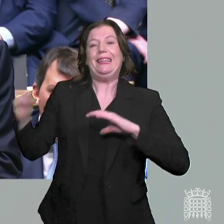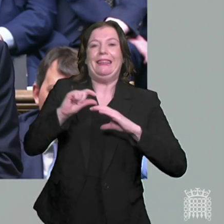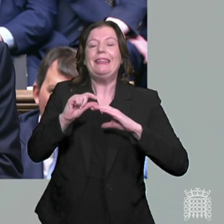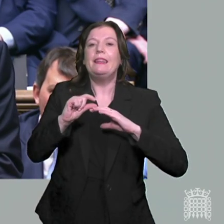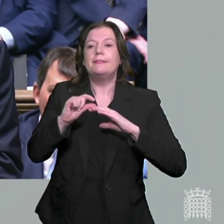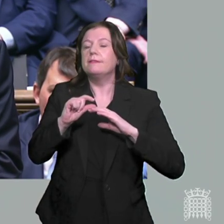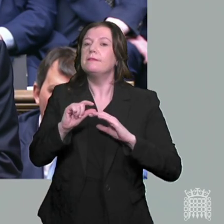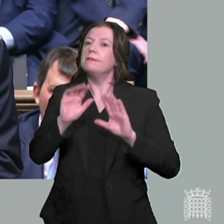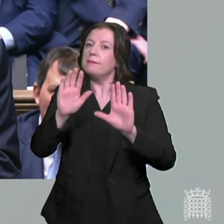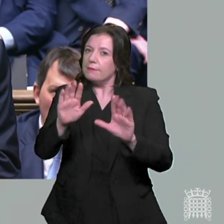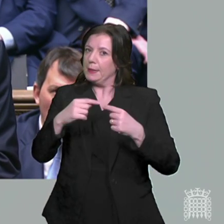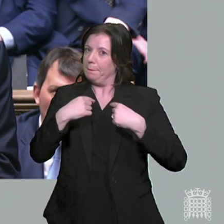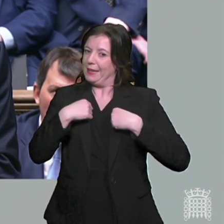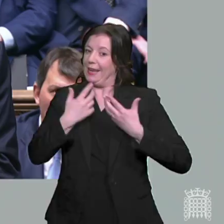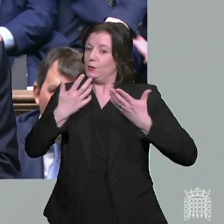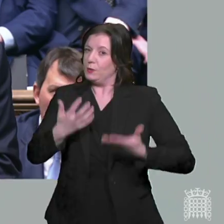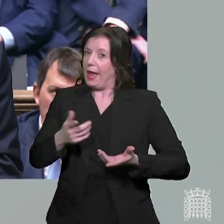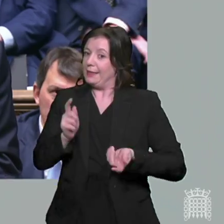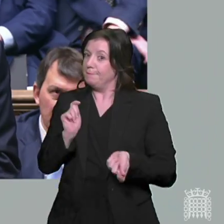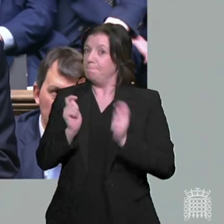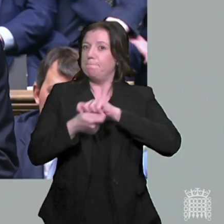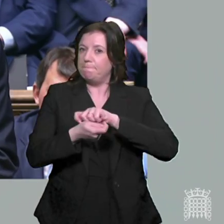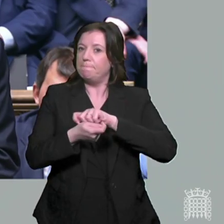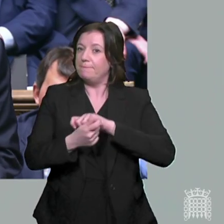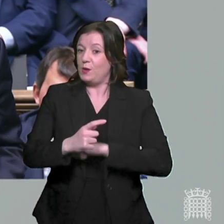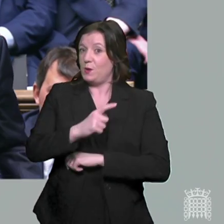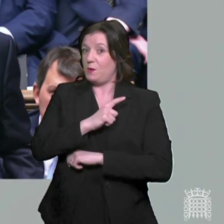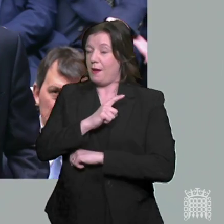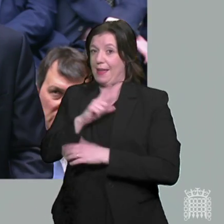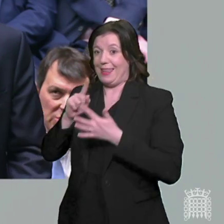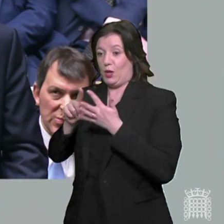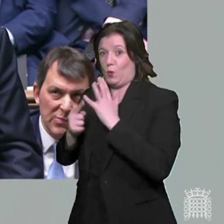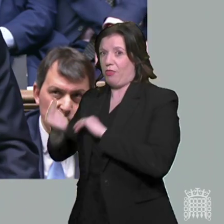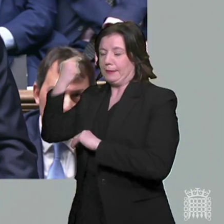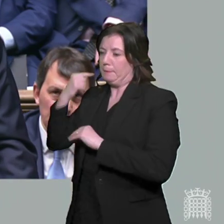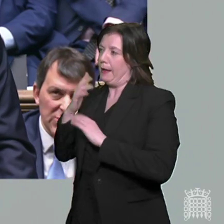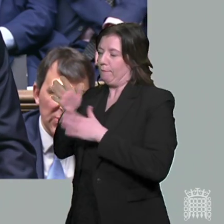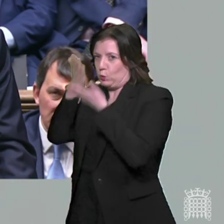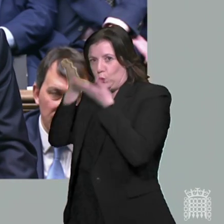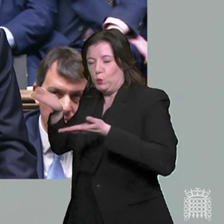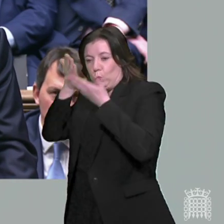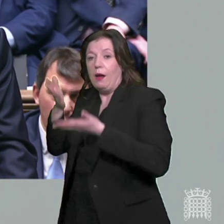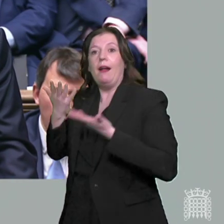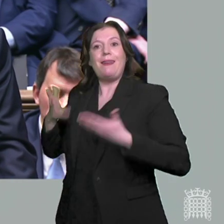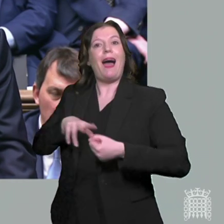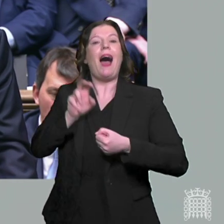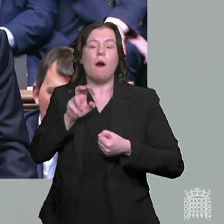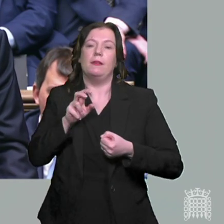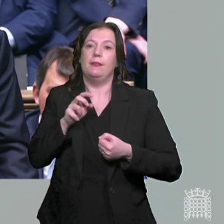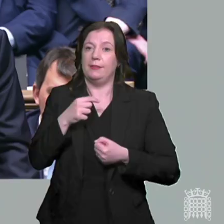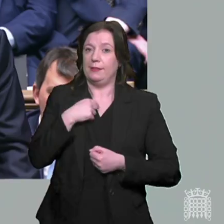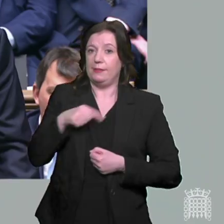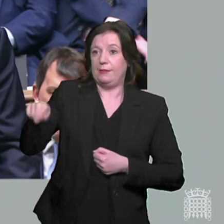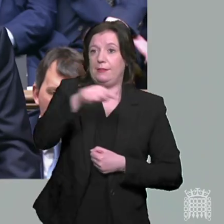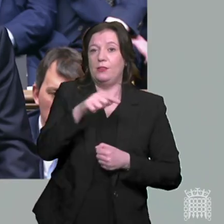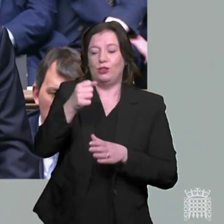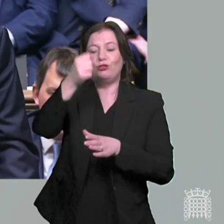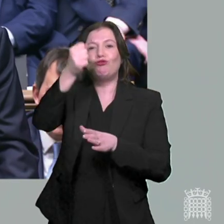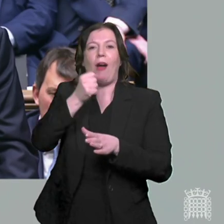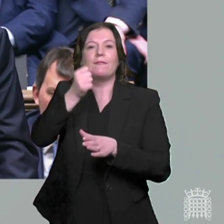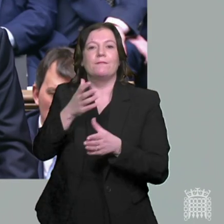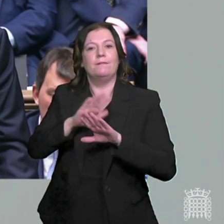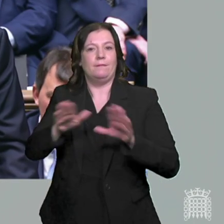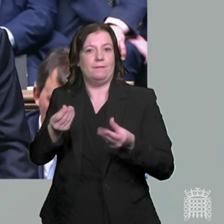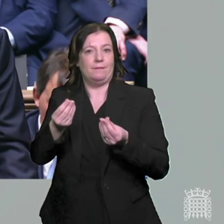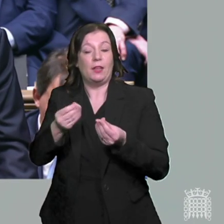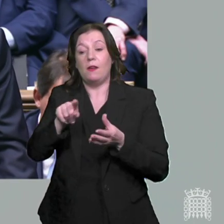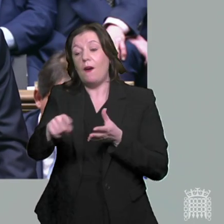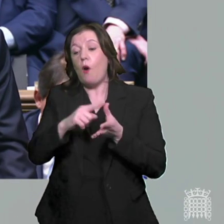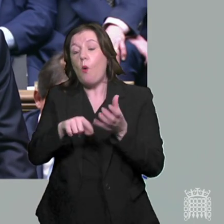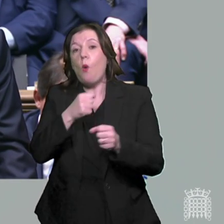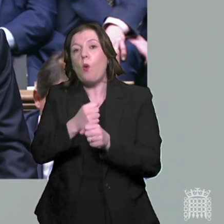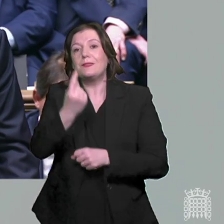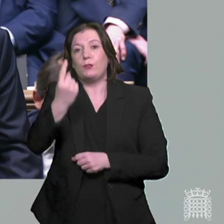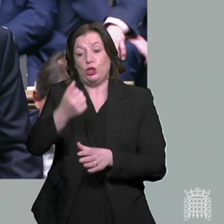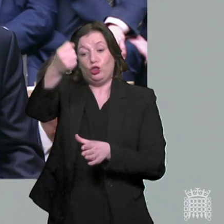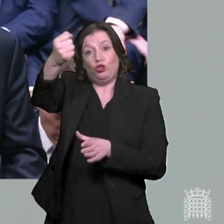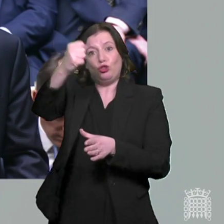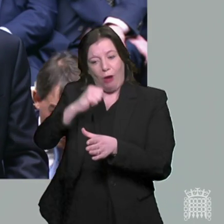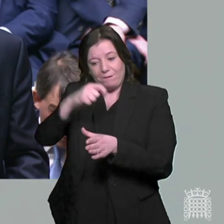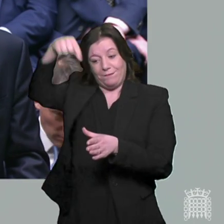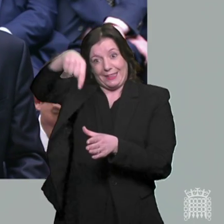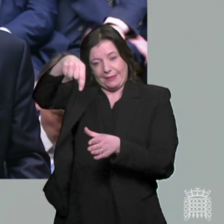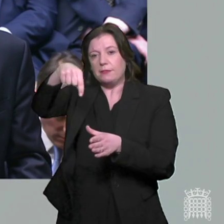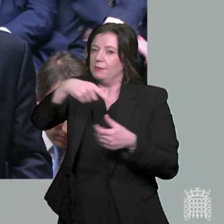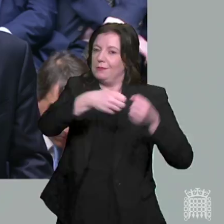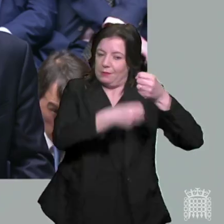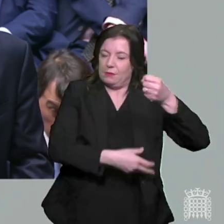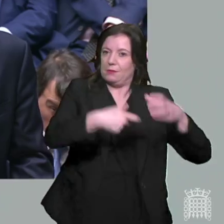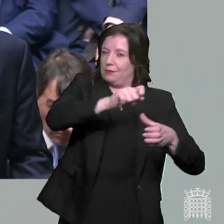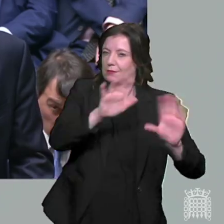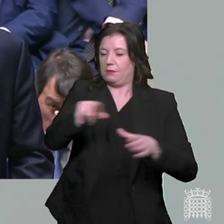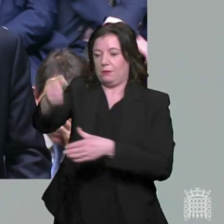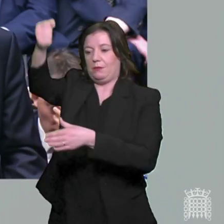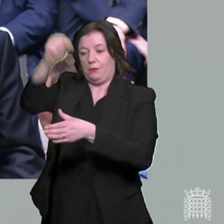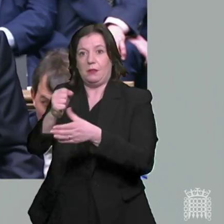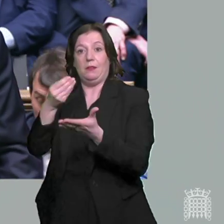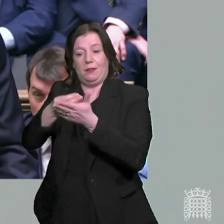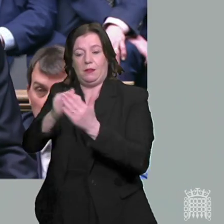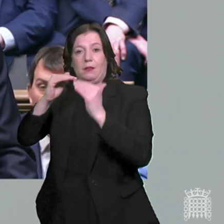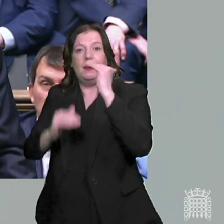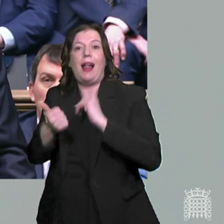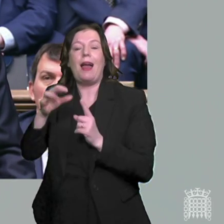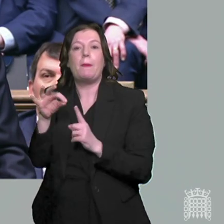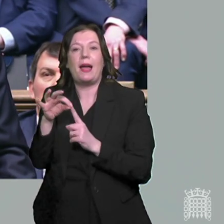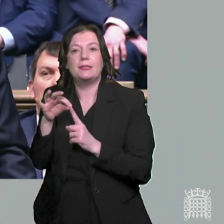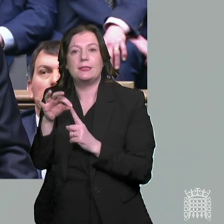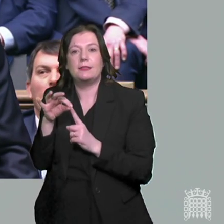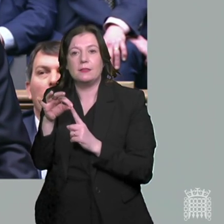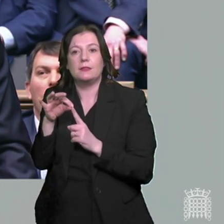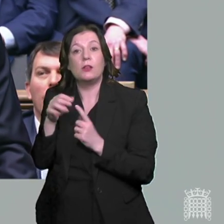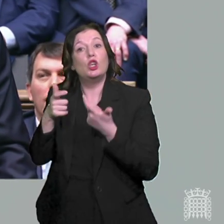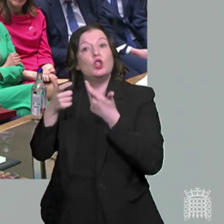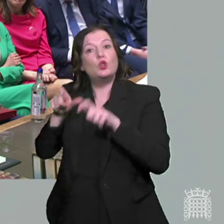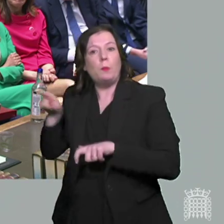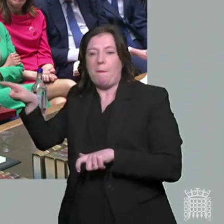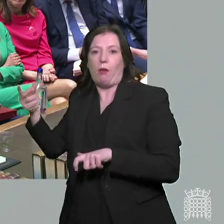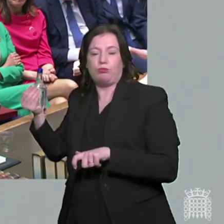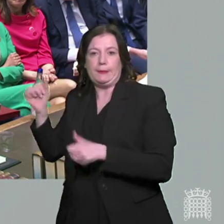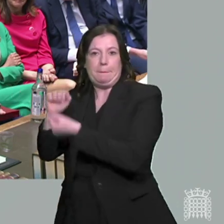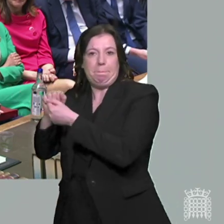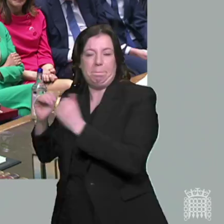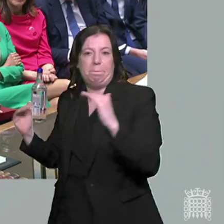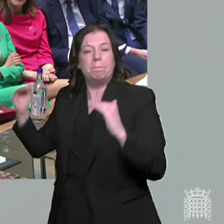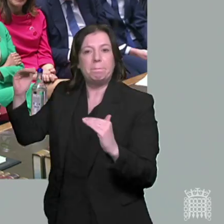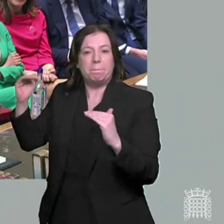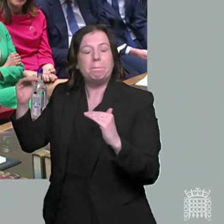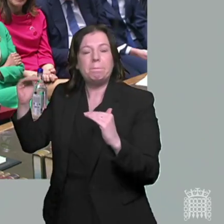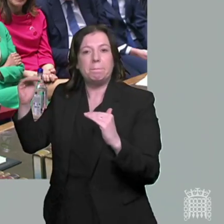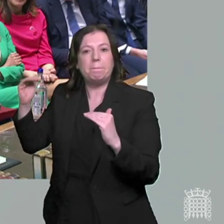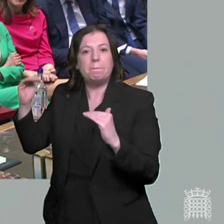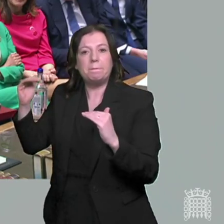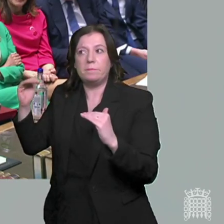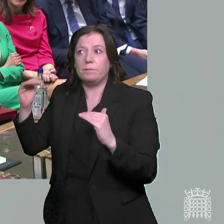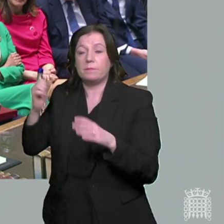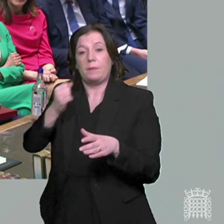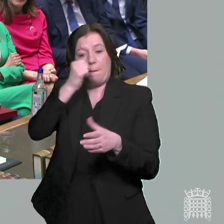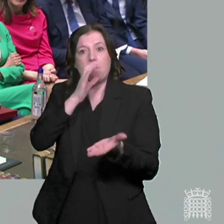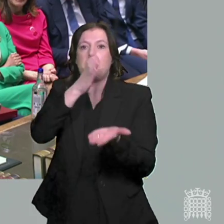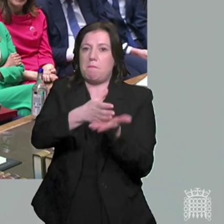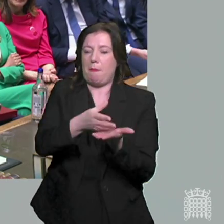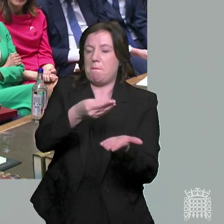But today I will do something that was not possible when we were in the EU and significantly increase the generosity of draught relief, so that from 1 August the duty on draught products in pubs will be up to 11p lower than the duty in supermarkets.